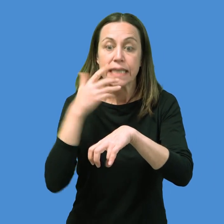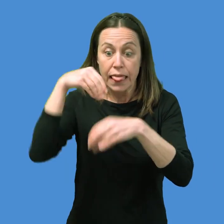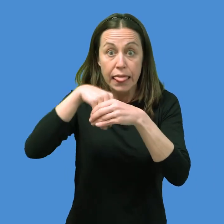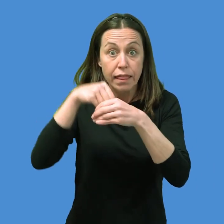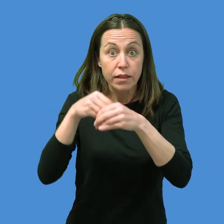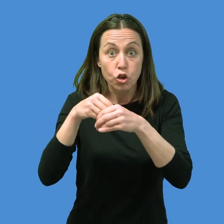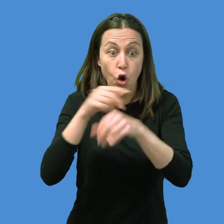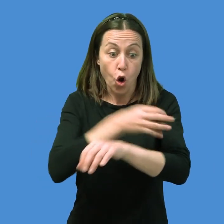dentro